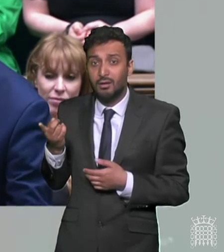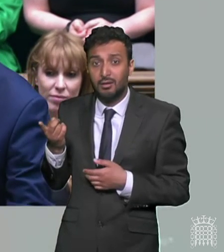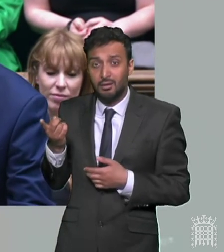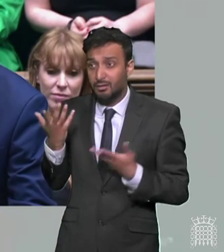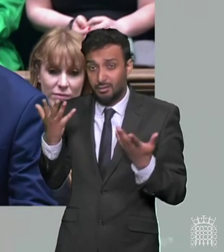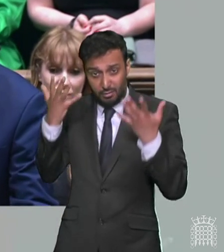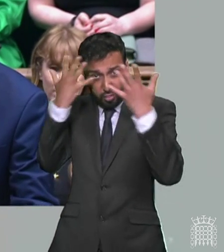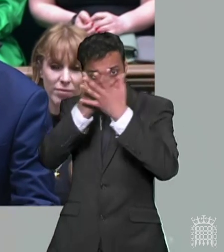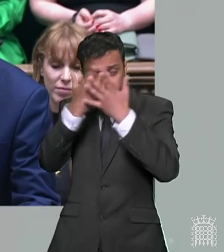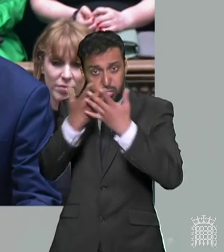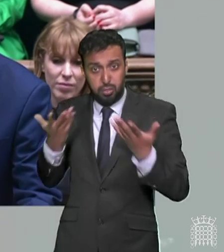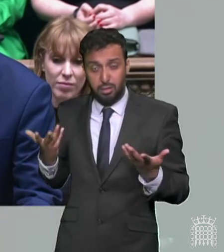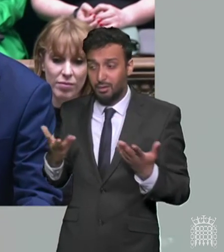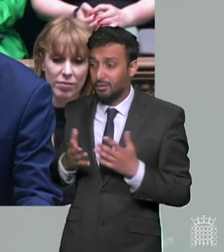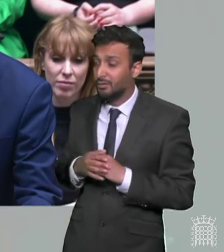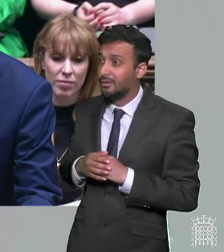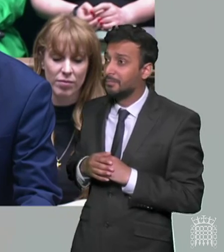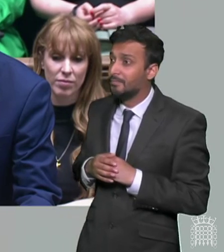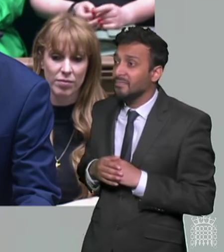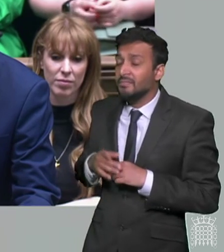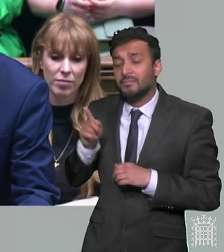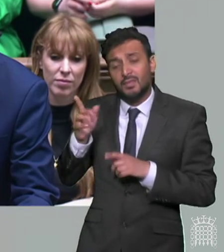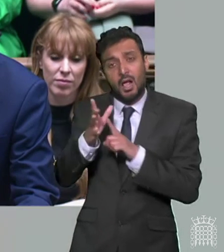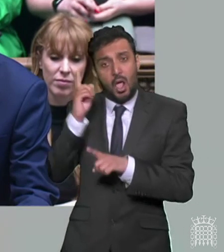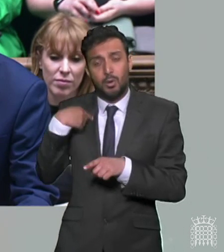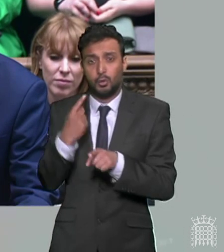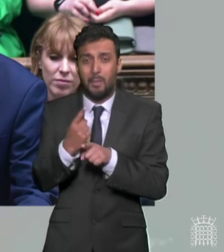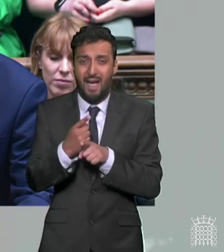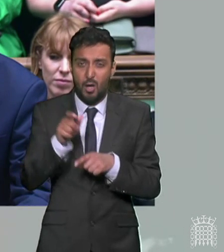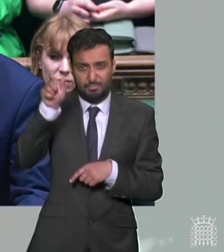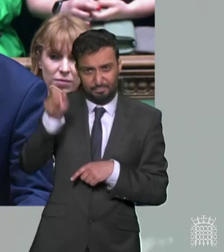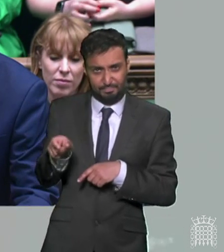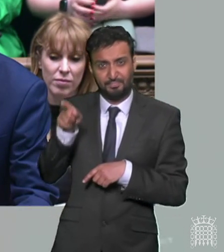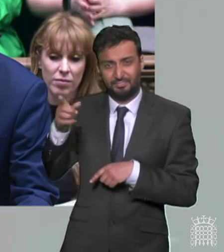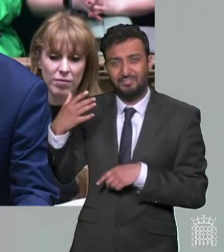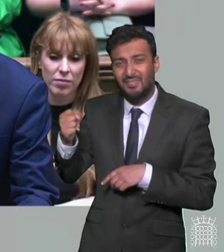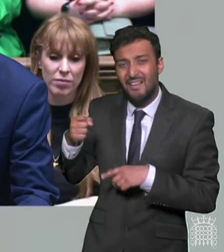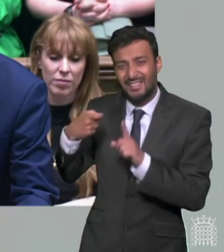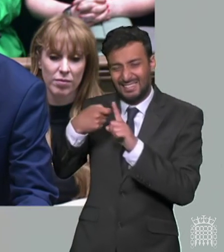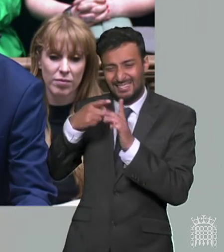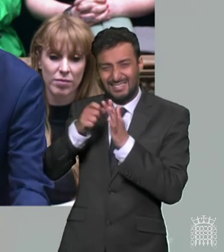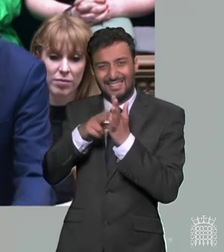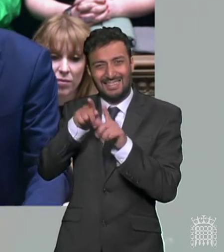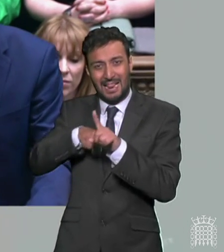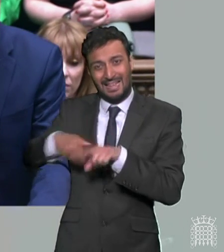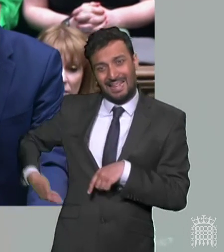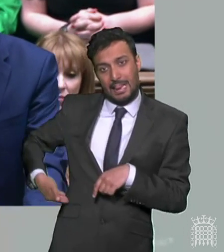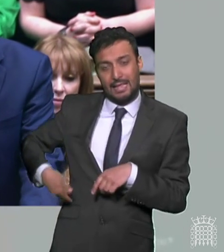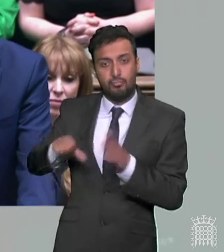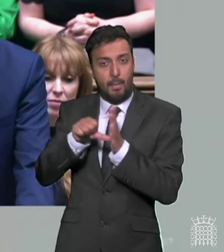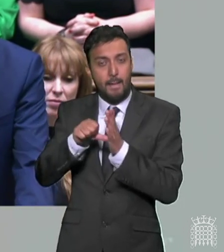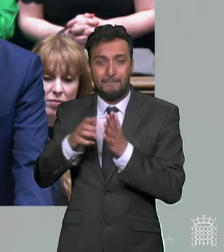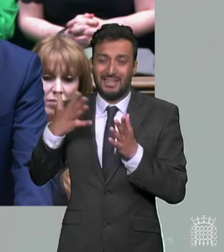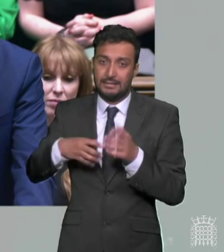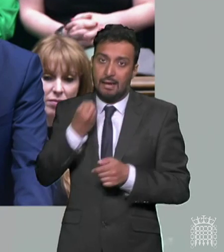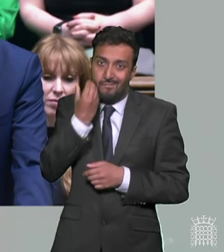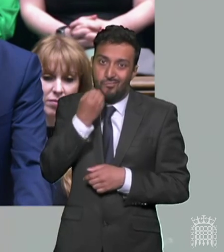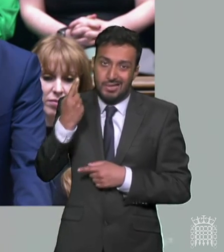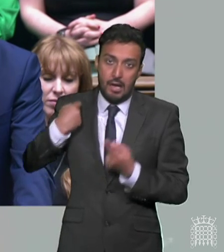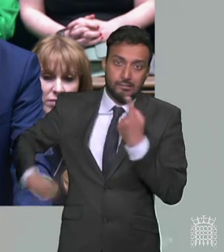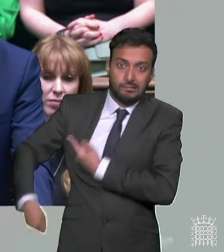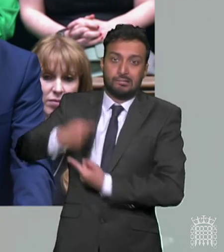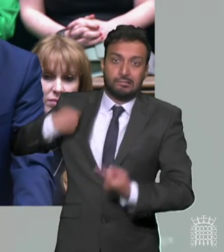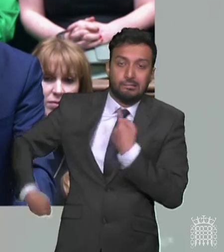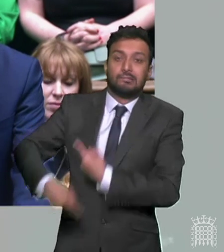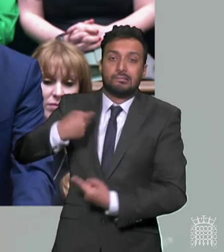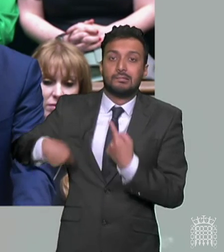Last week, I raised the case of Phoenix Halliwell, whose kidney condition means he needs daily dialysis and whose energy bill has gone through the roof as a result.